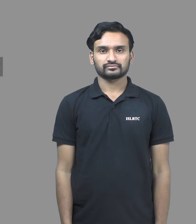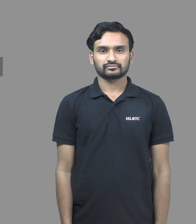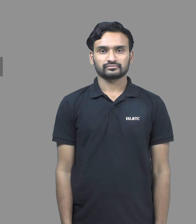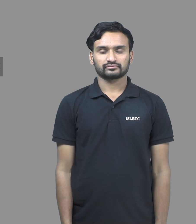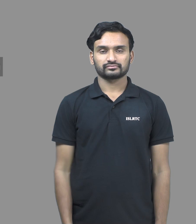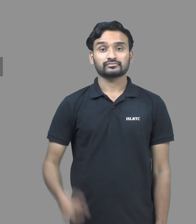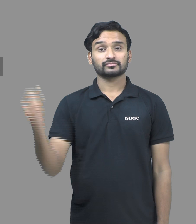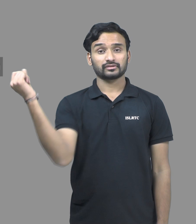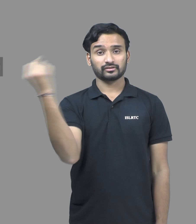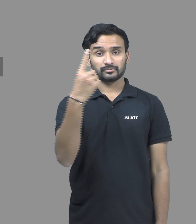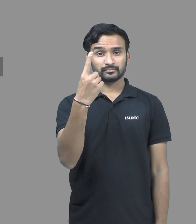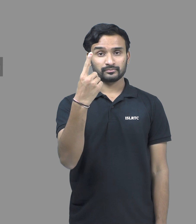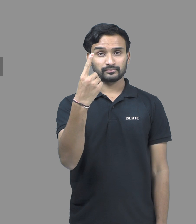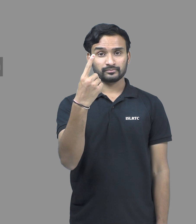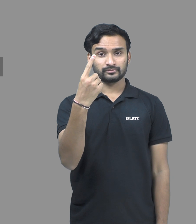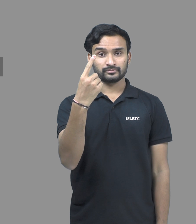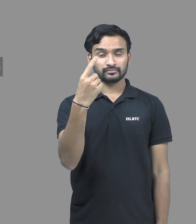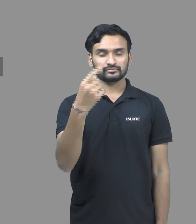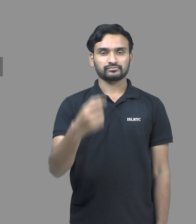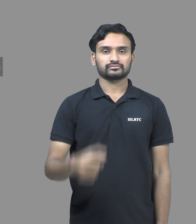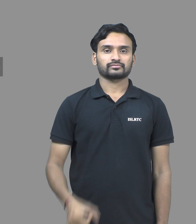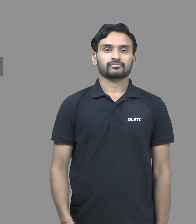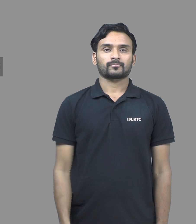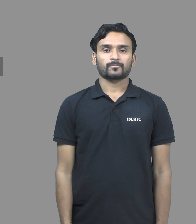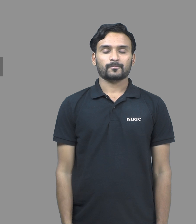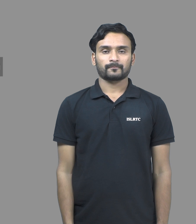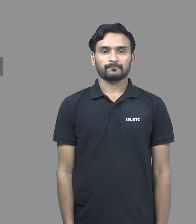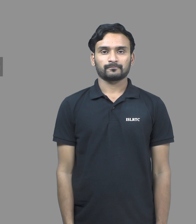Month